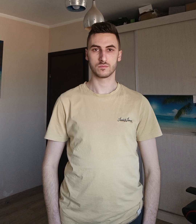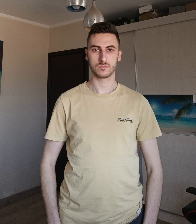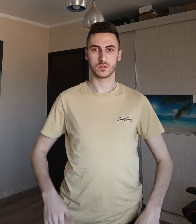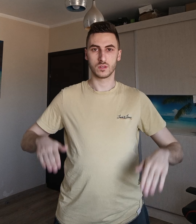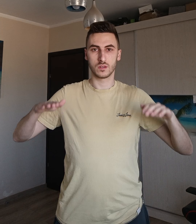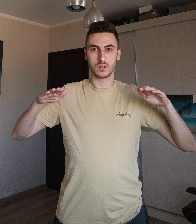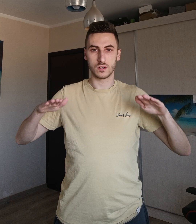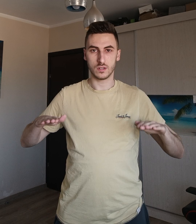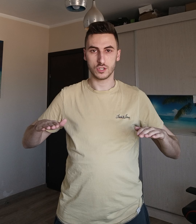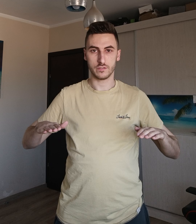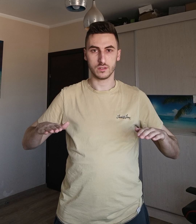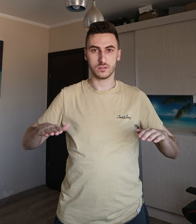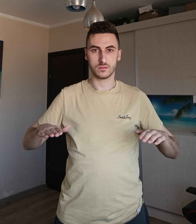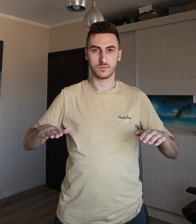לשבת